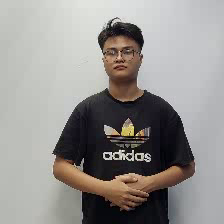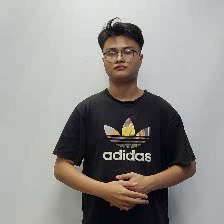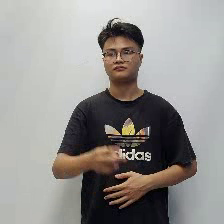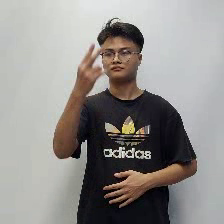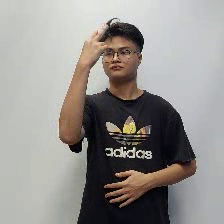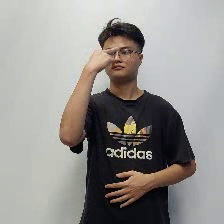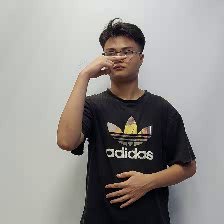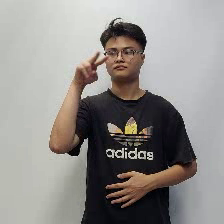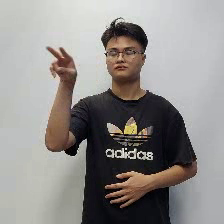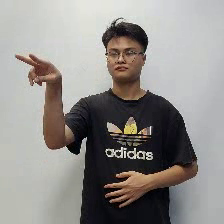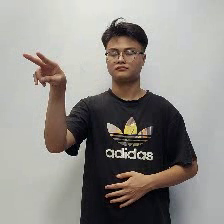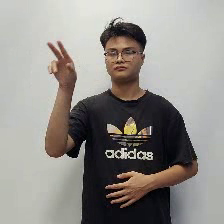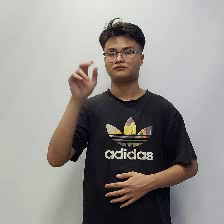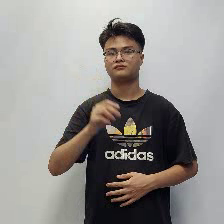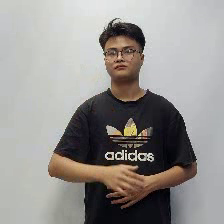Nhìn